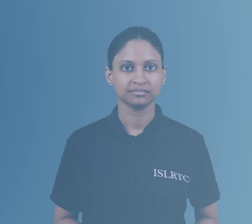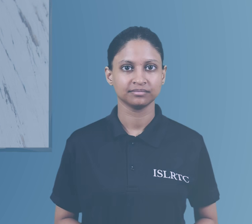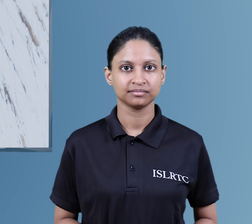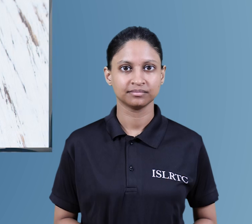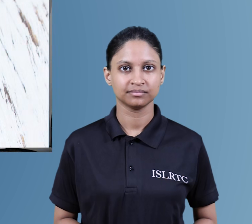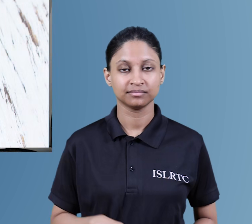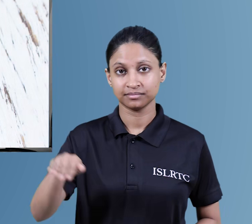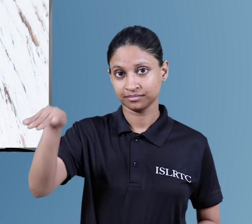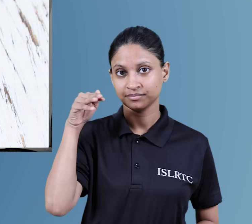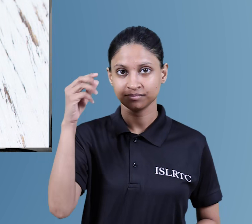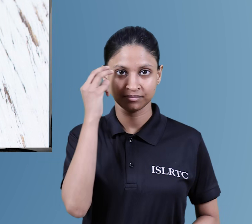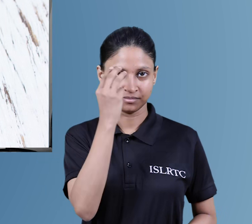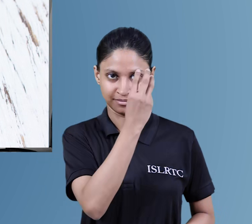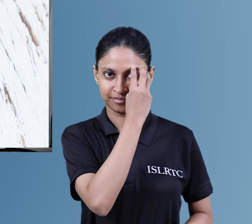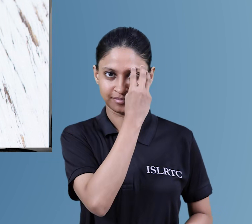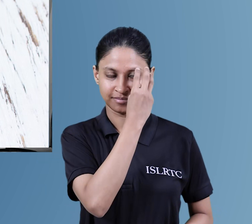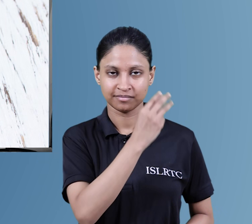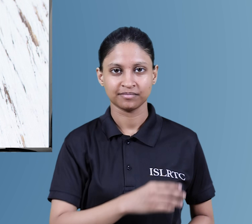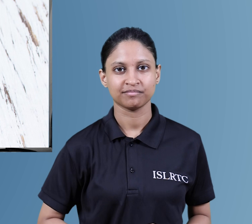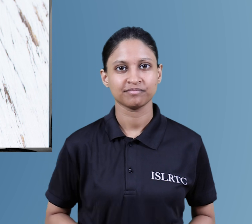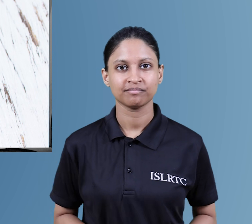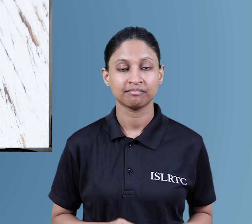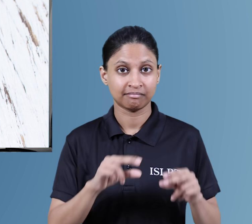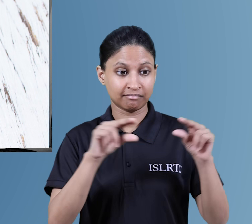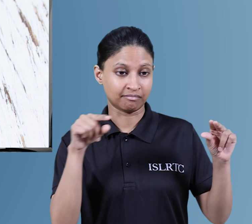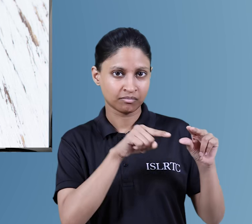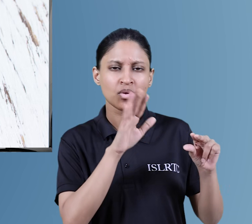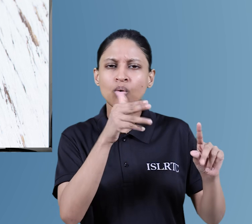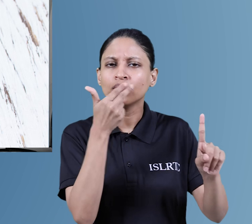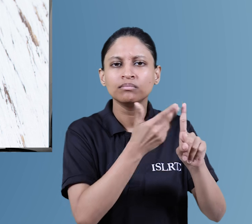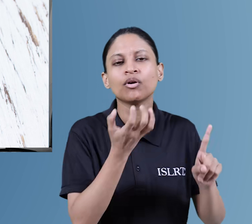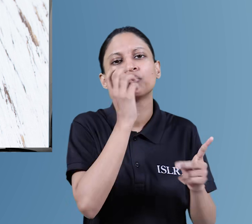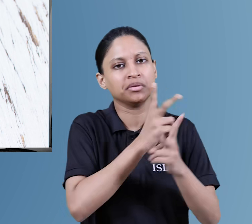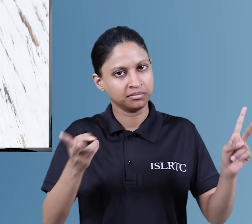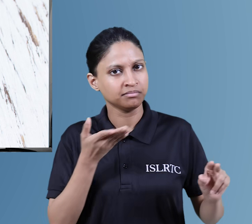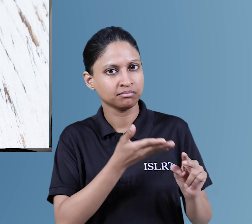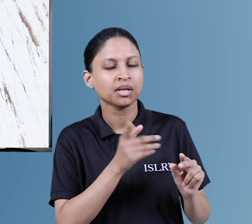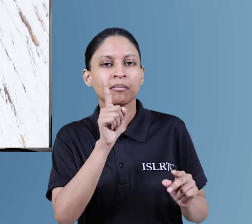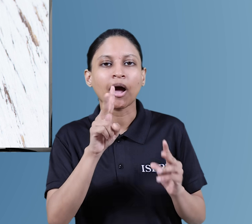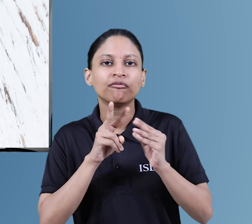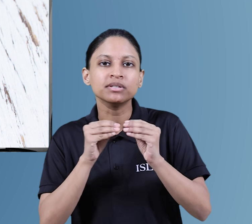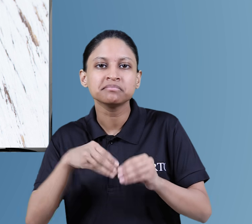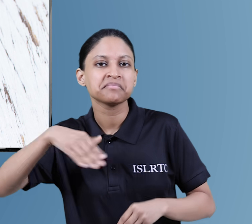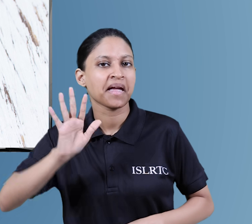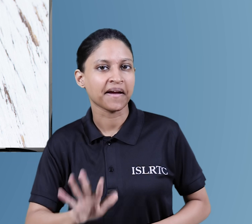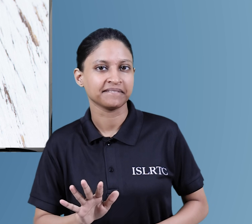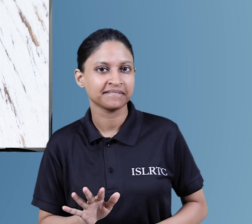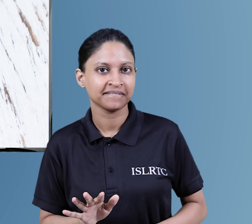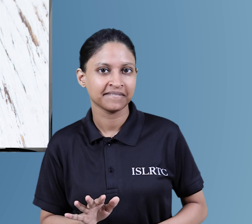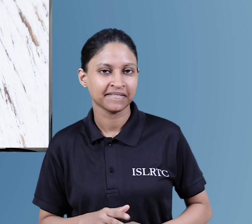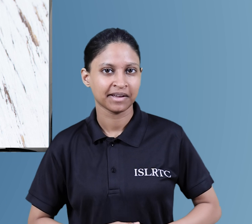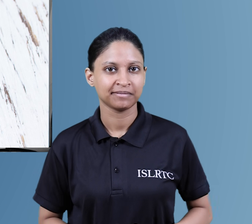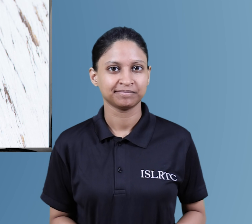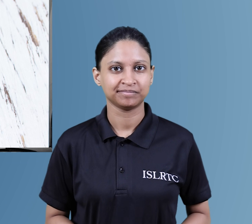Zucchini A green fruit, which is often also used in cooking as a vegetable.